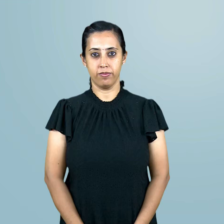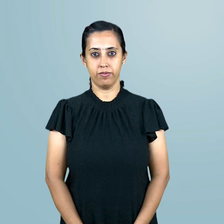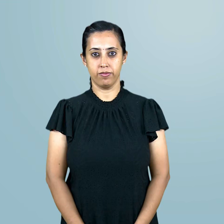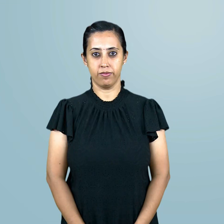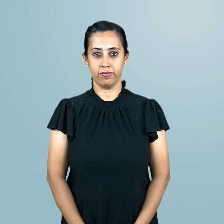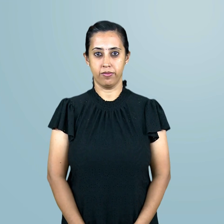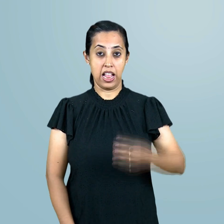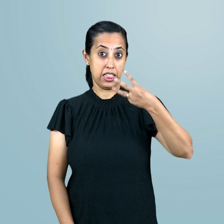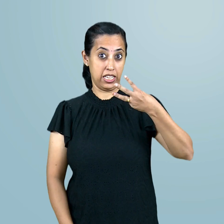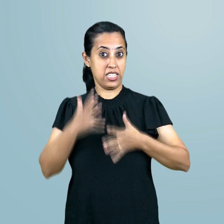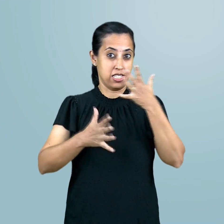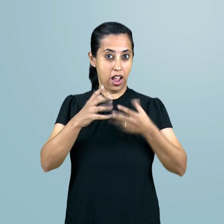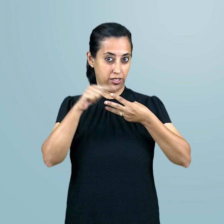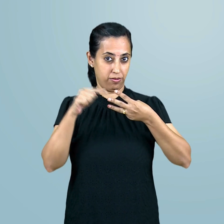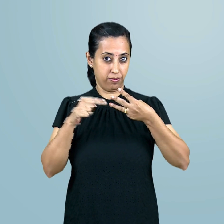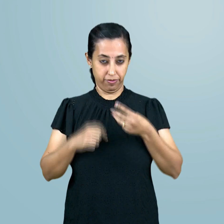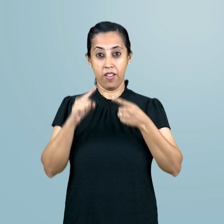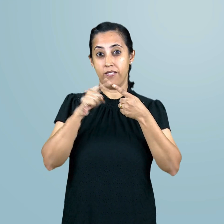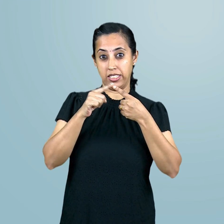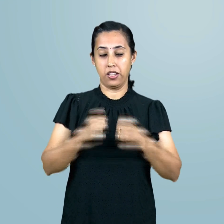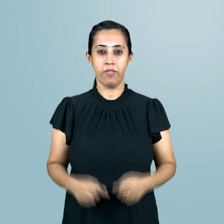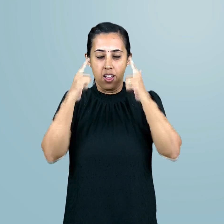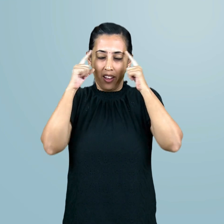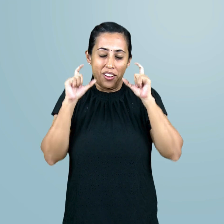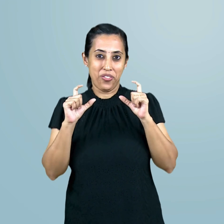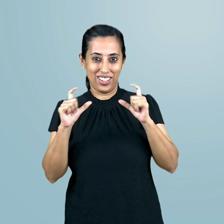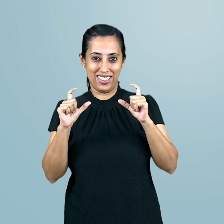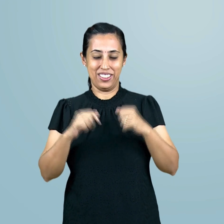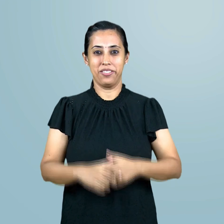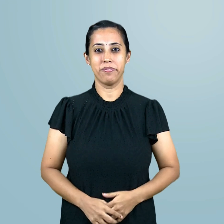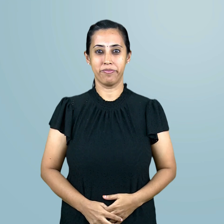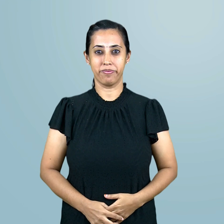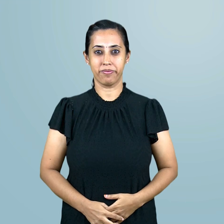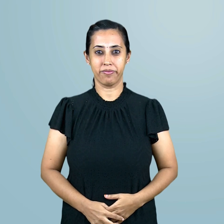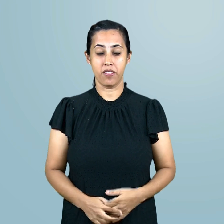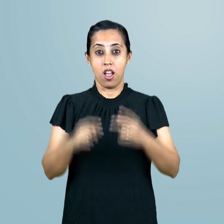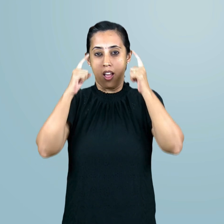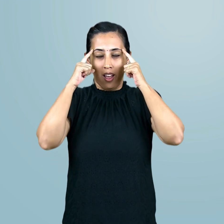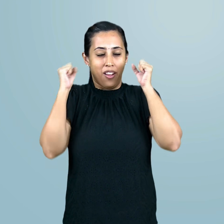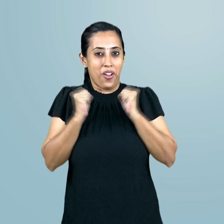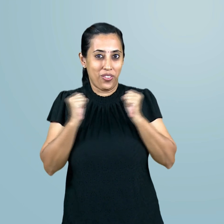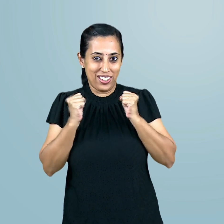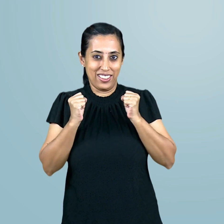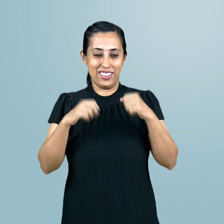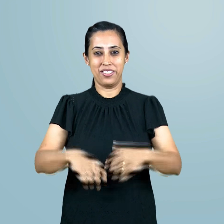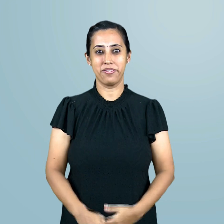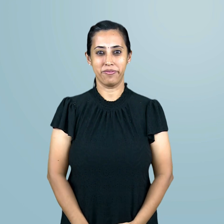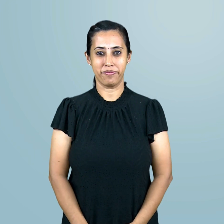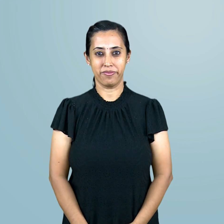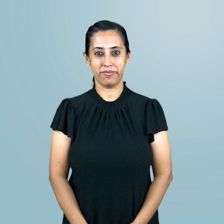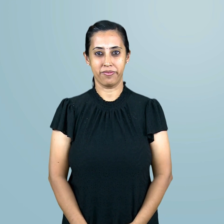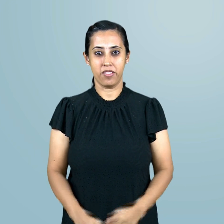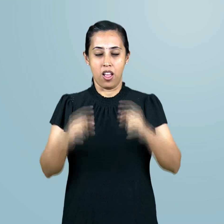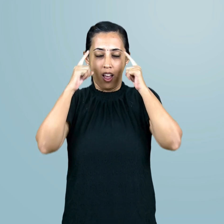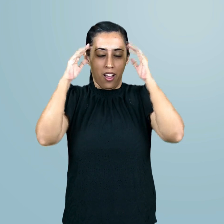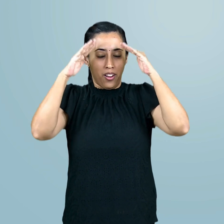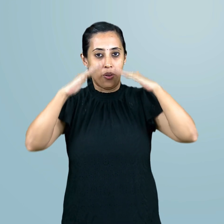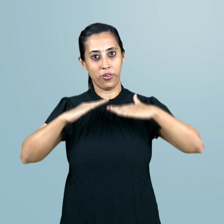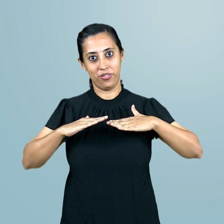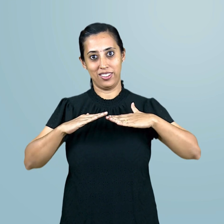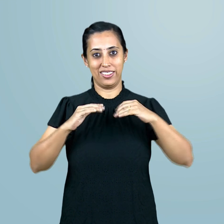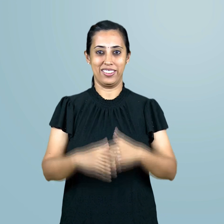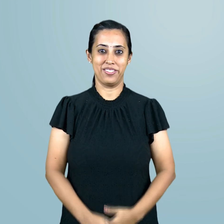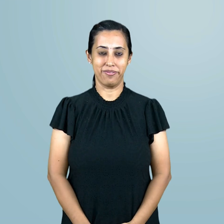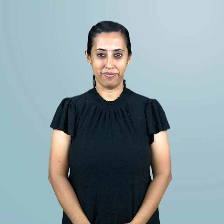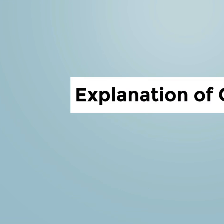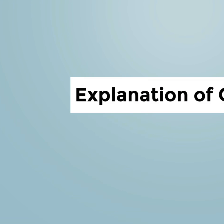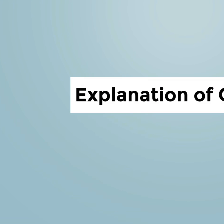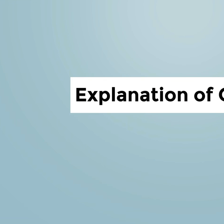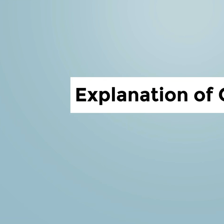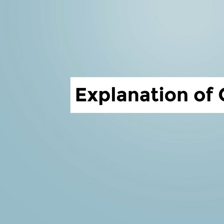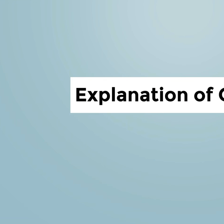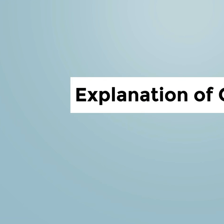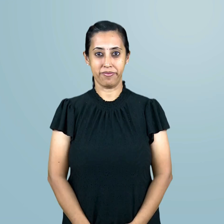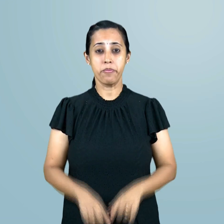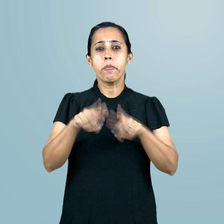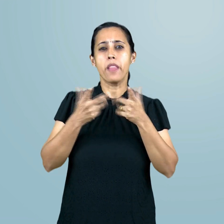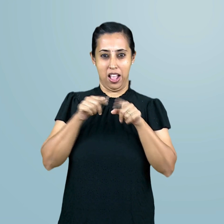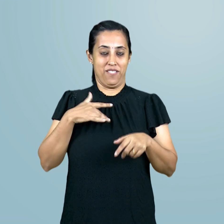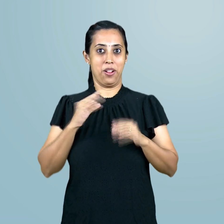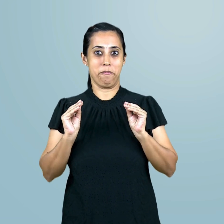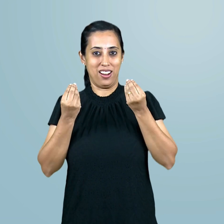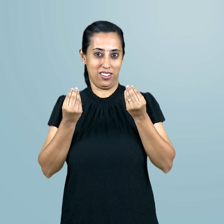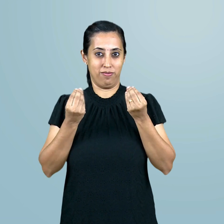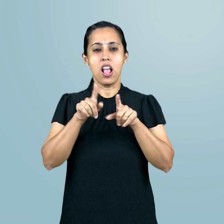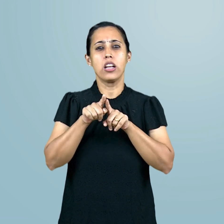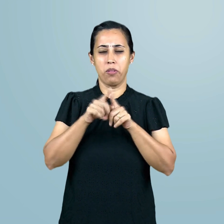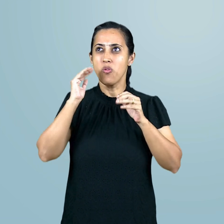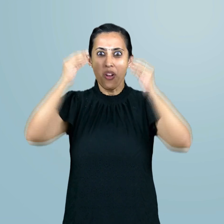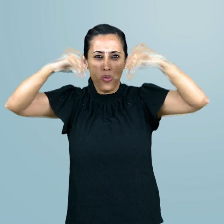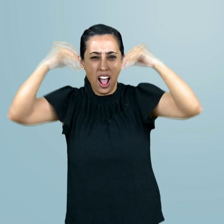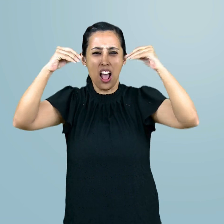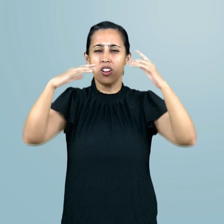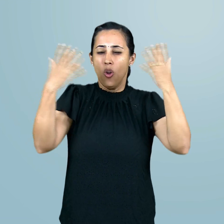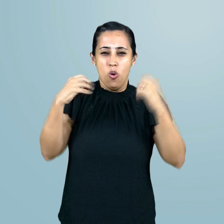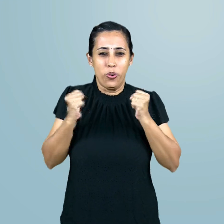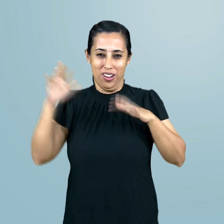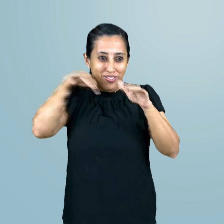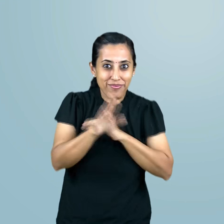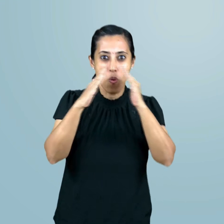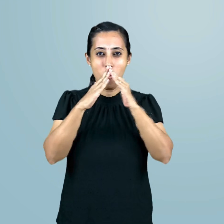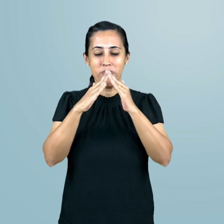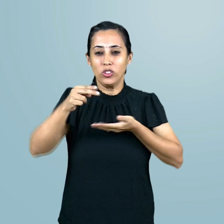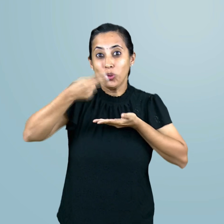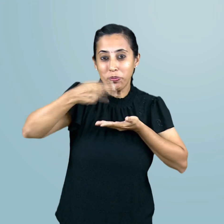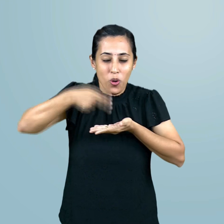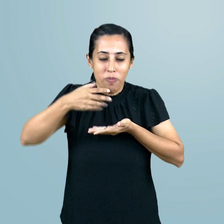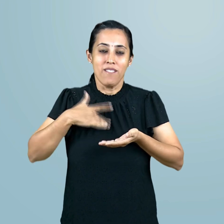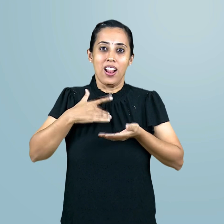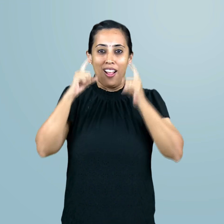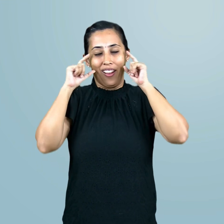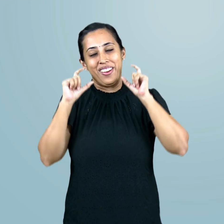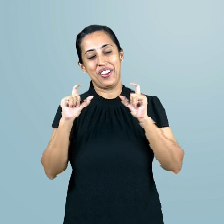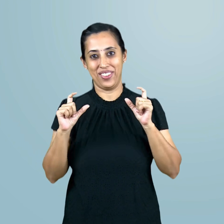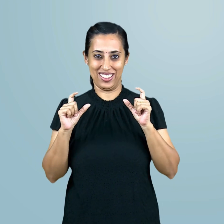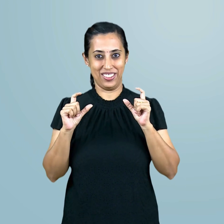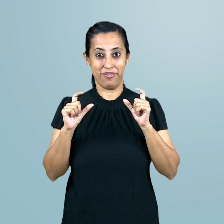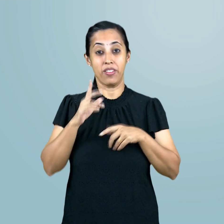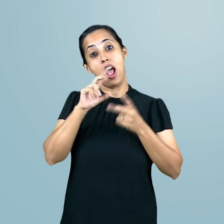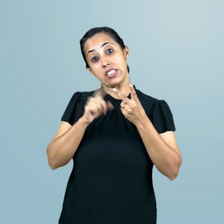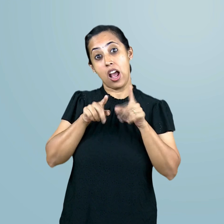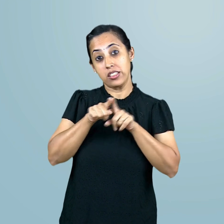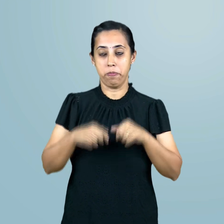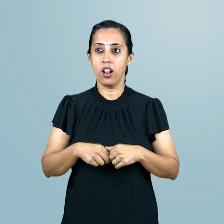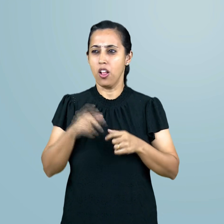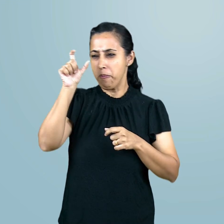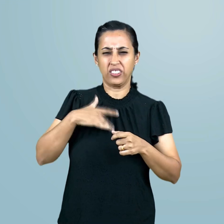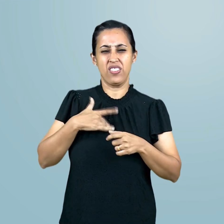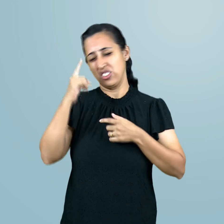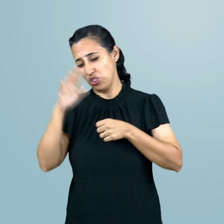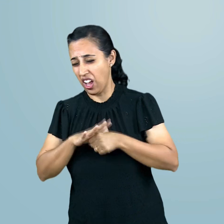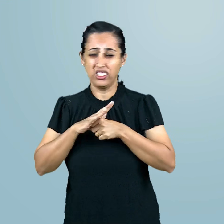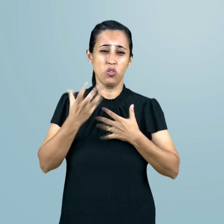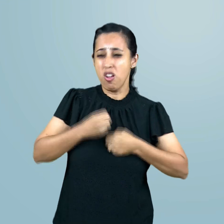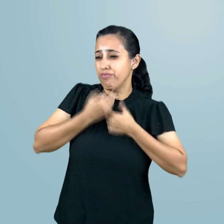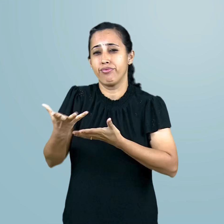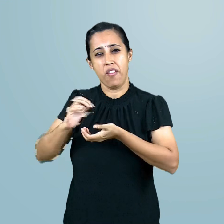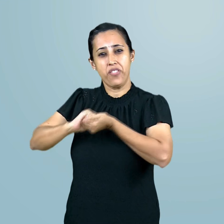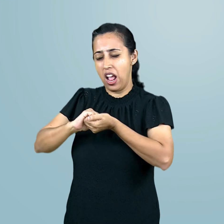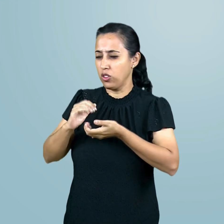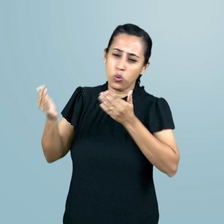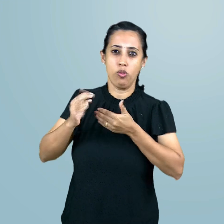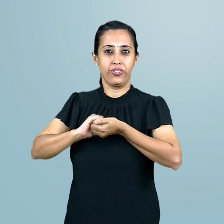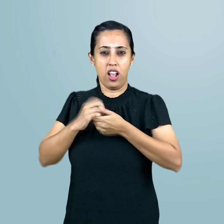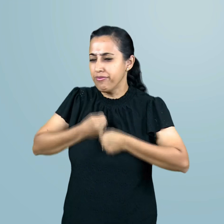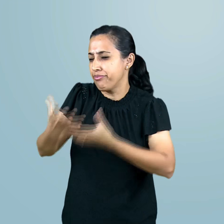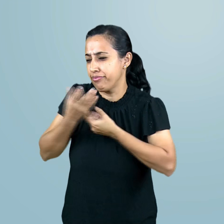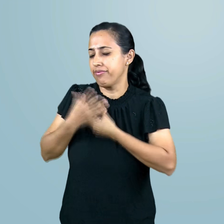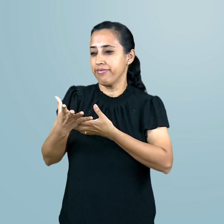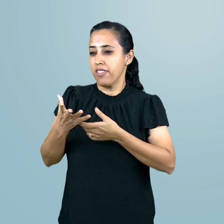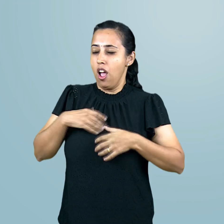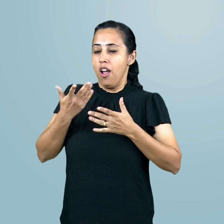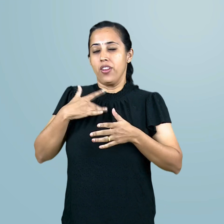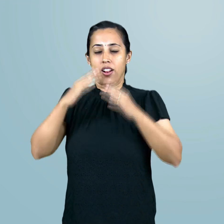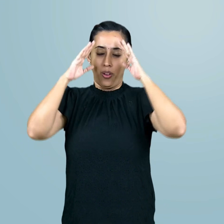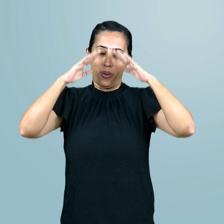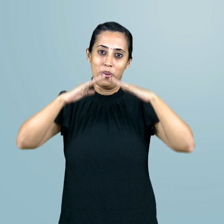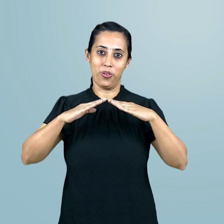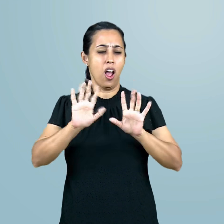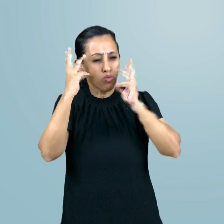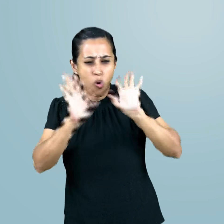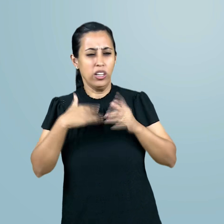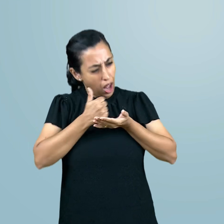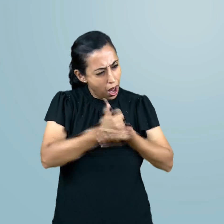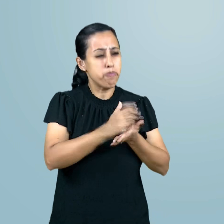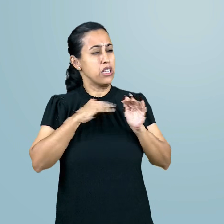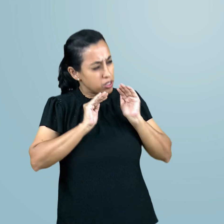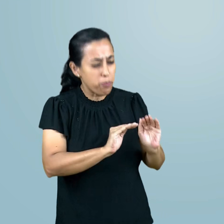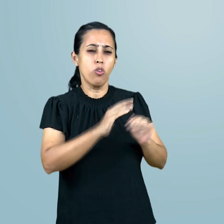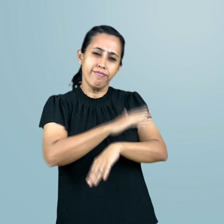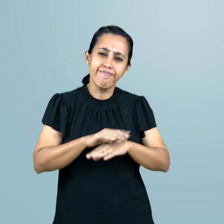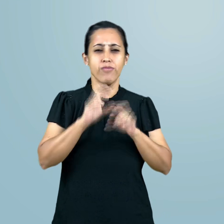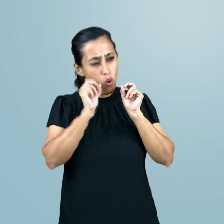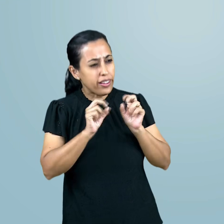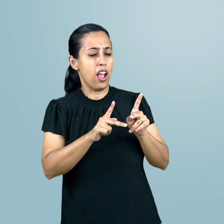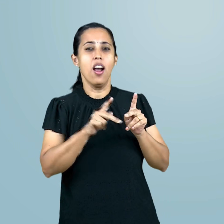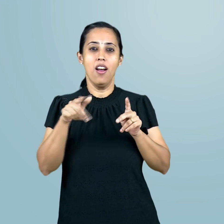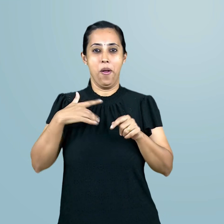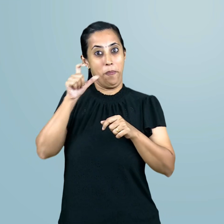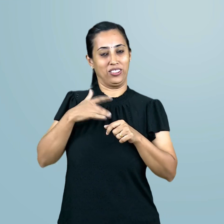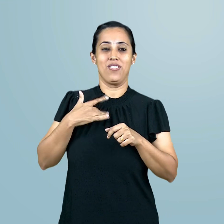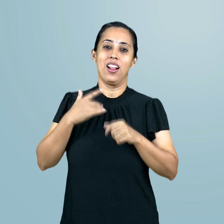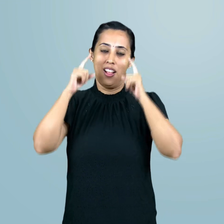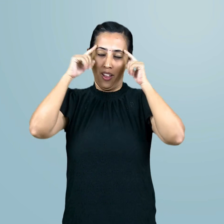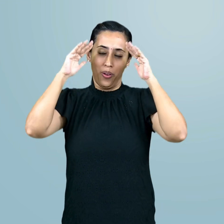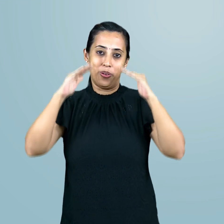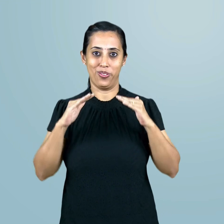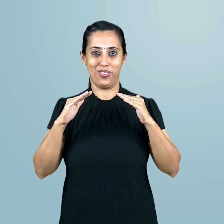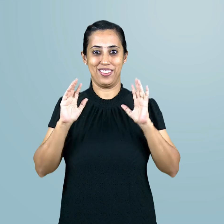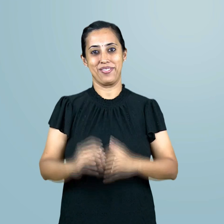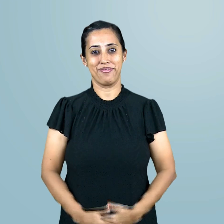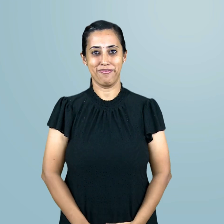Comforting